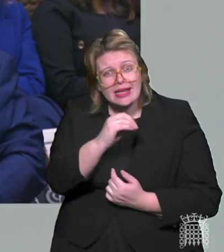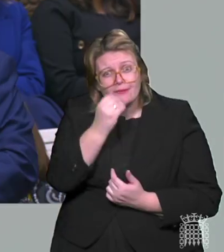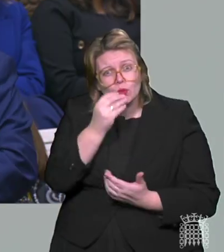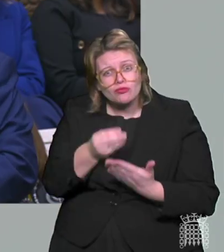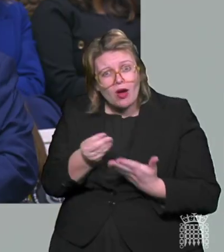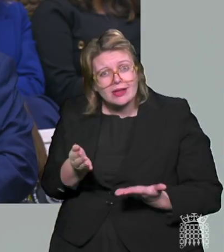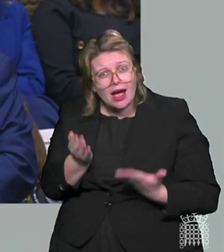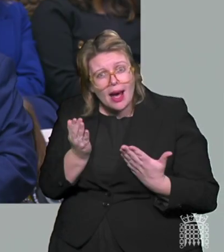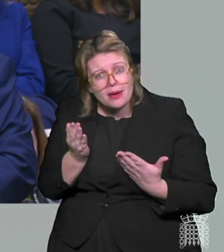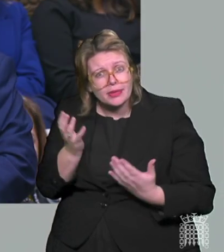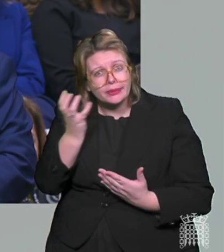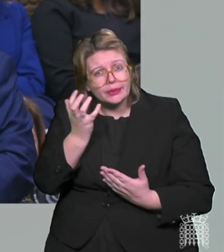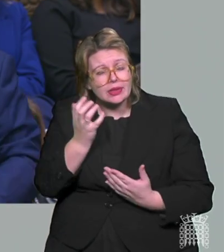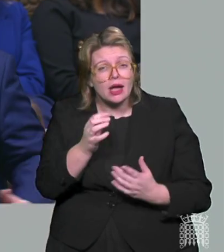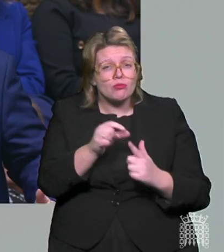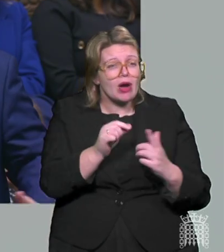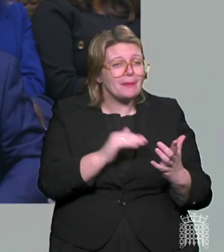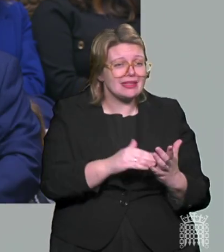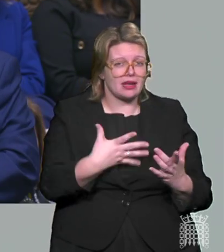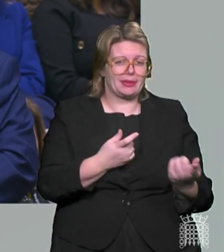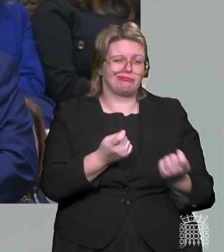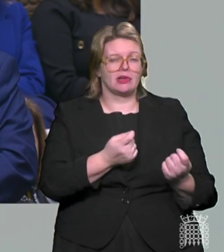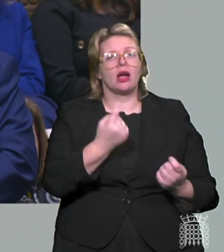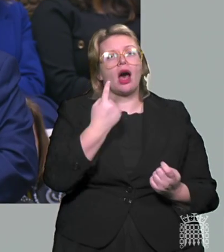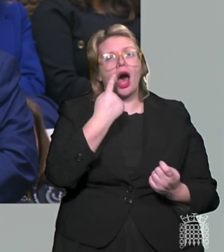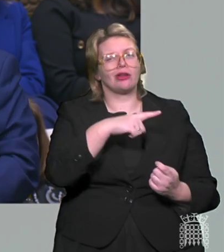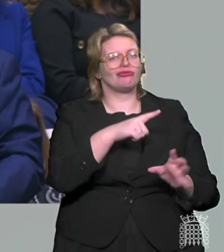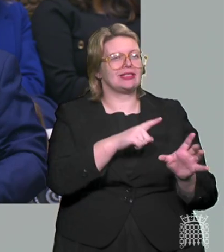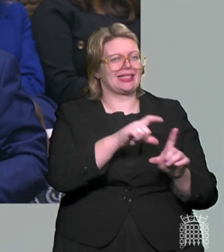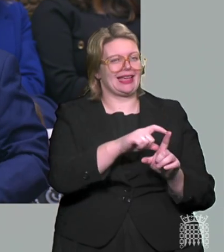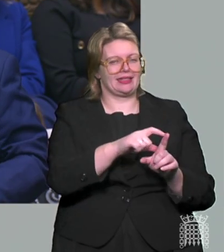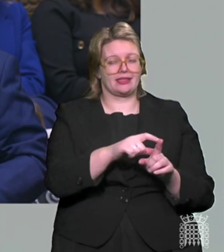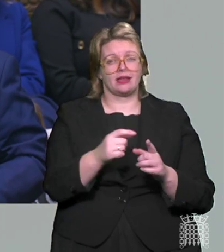The Prime Minister has had 100 days in office and his party 13 years in power.